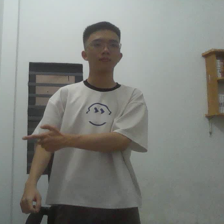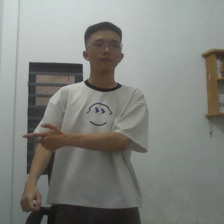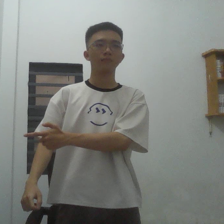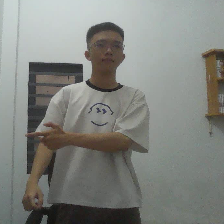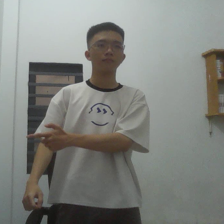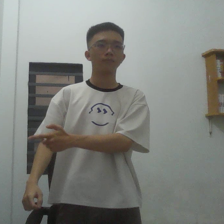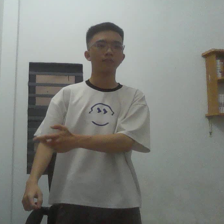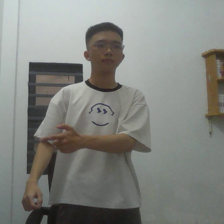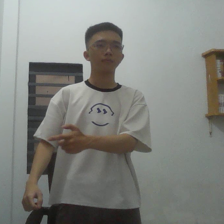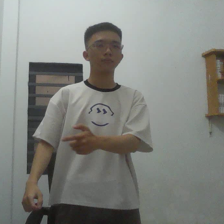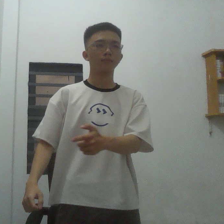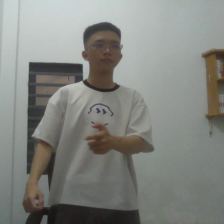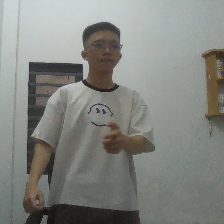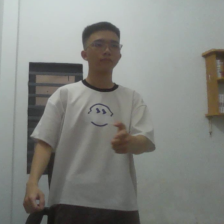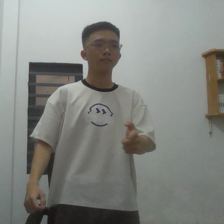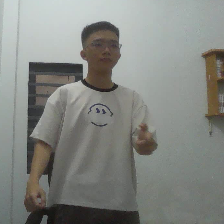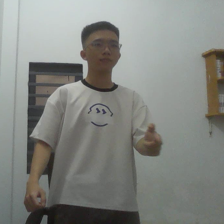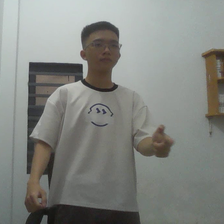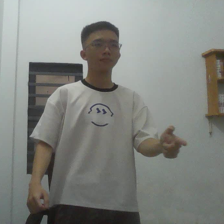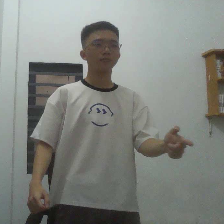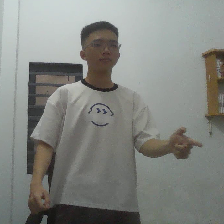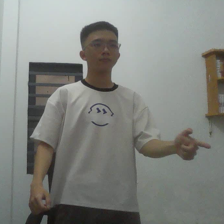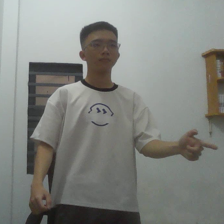cac ban